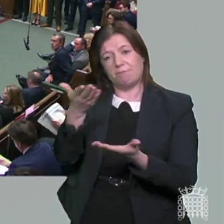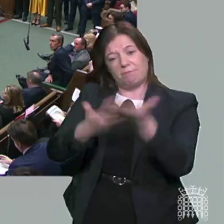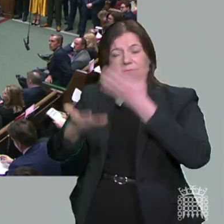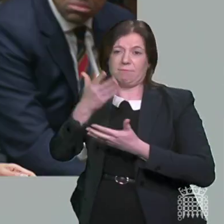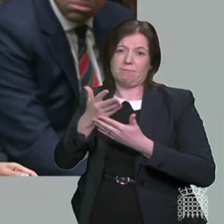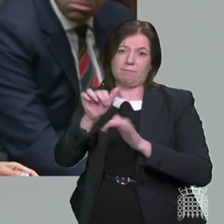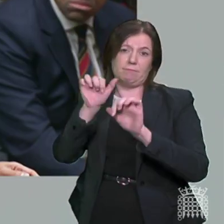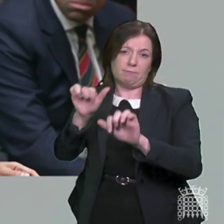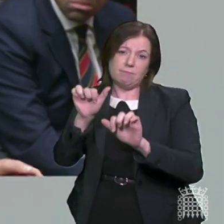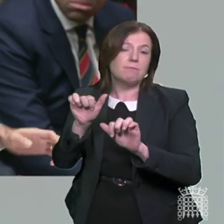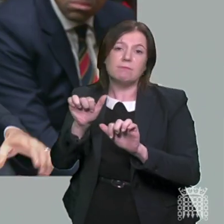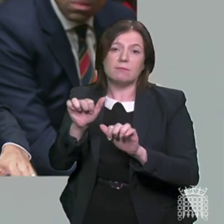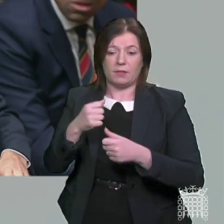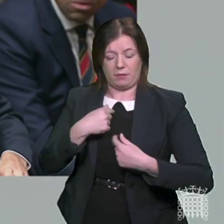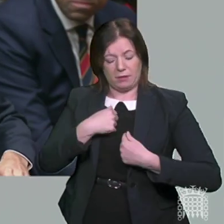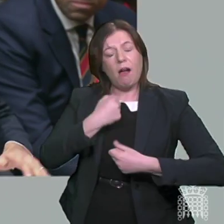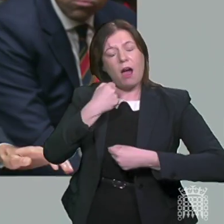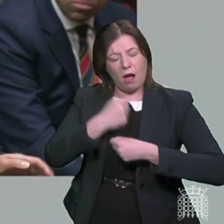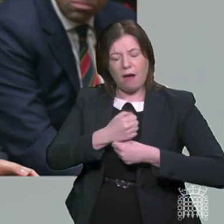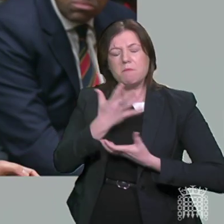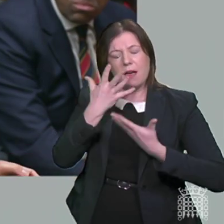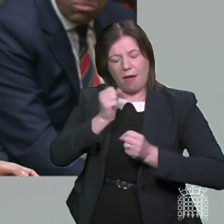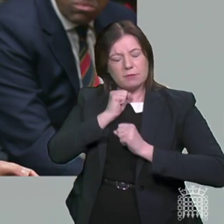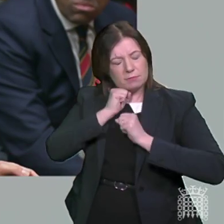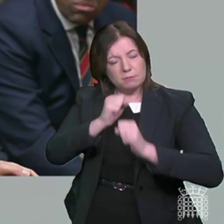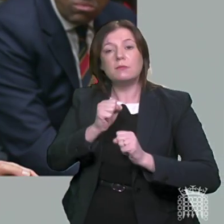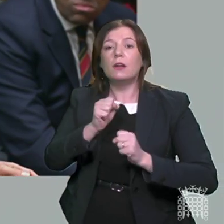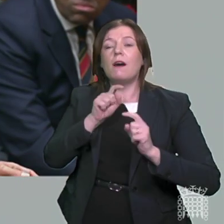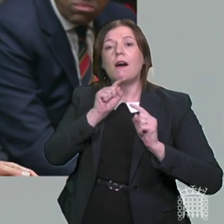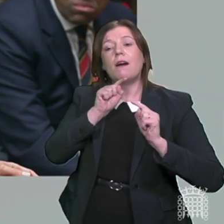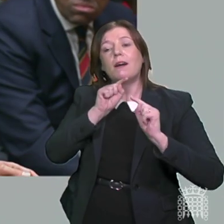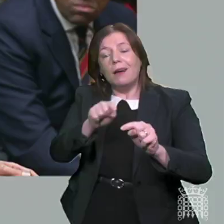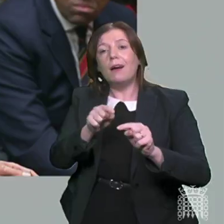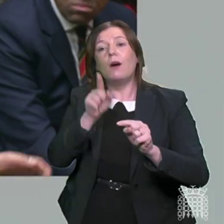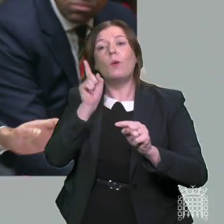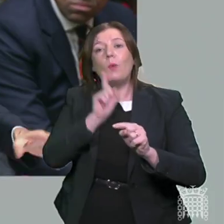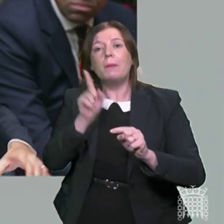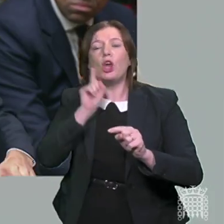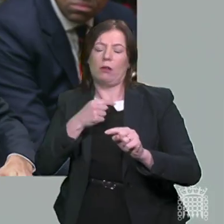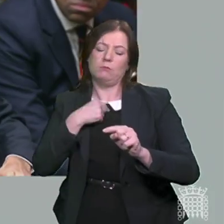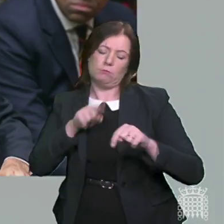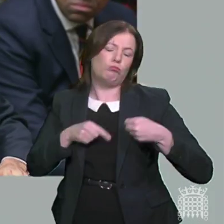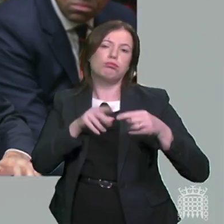Let me assure her that the Government are committed to tackling violence against women and girls.